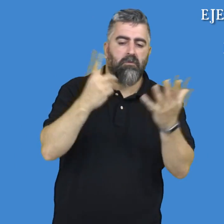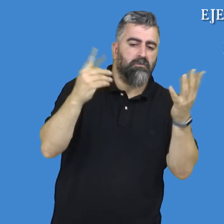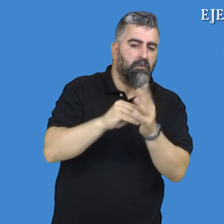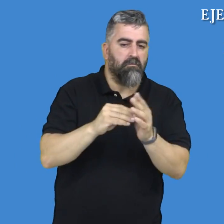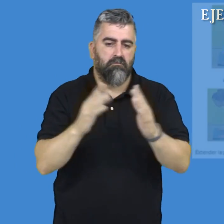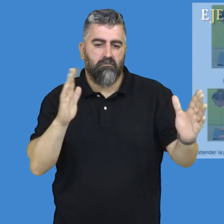vez